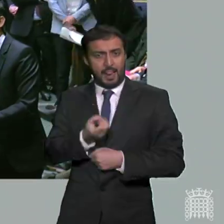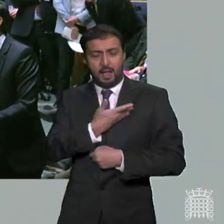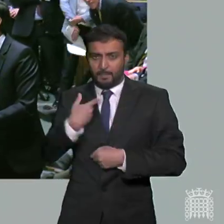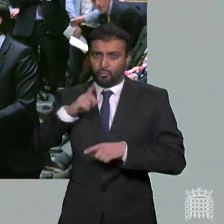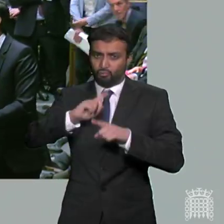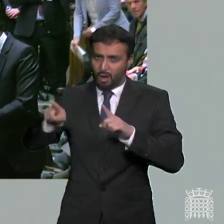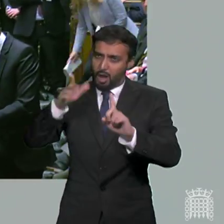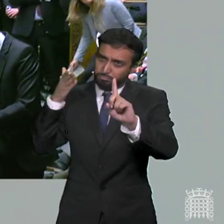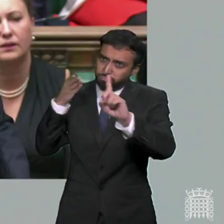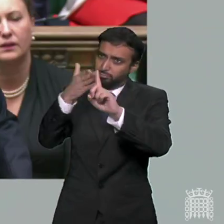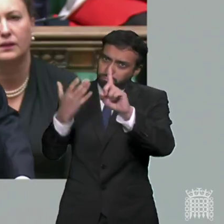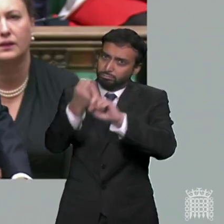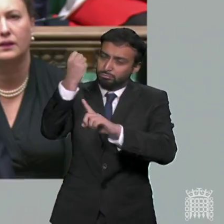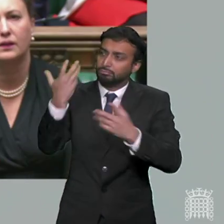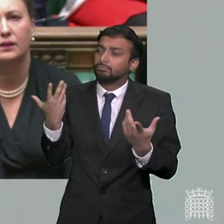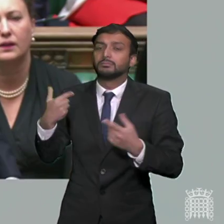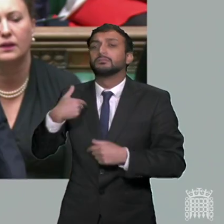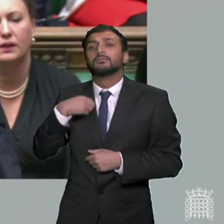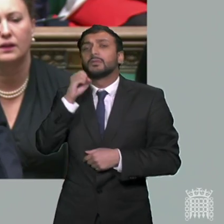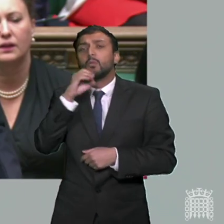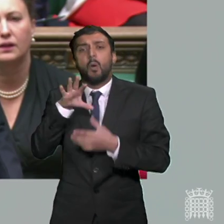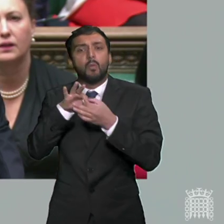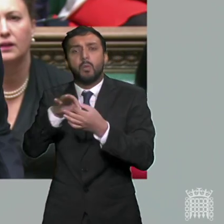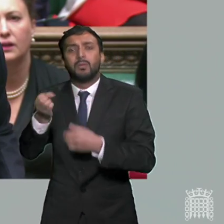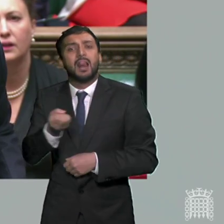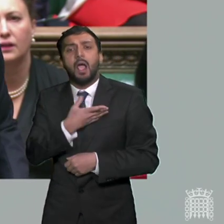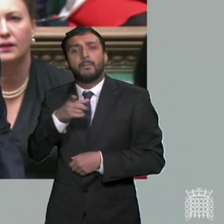We are not going to work with the Labour party on housing. You know why, Mr Speaker?